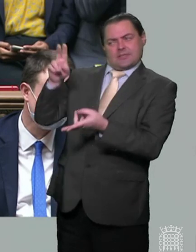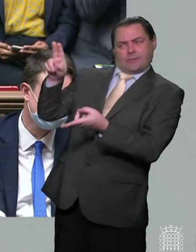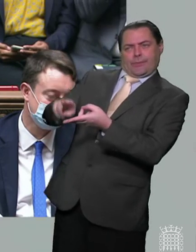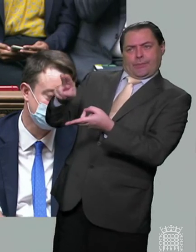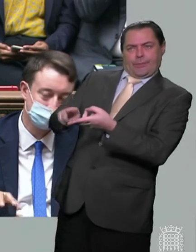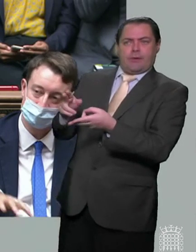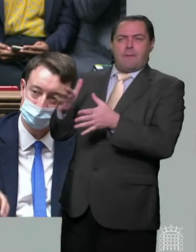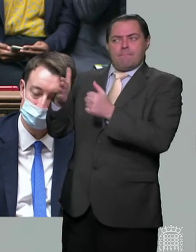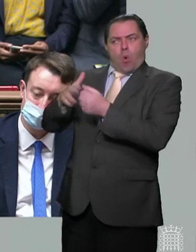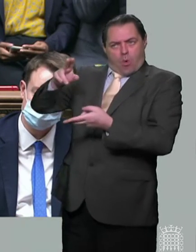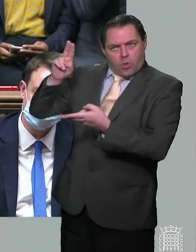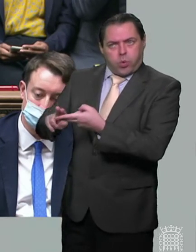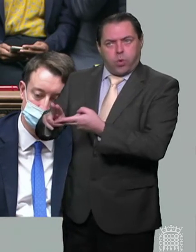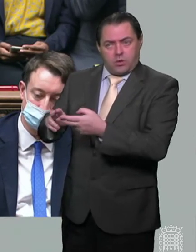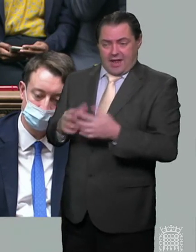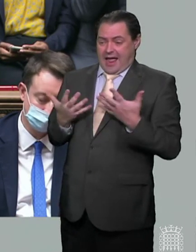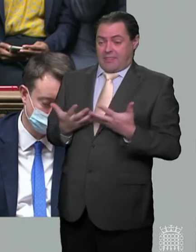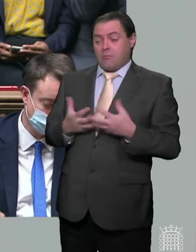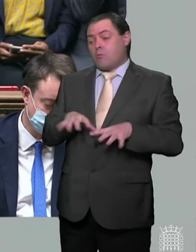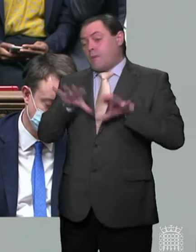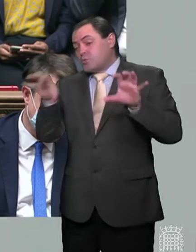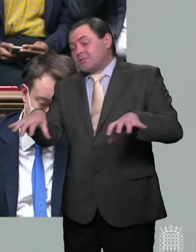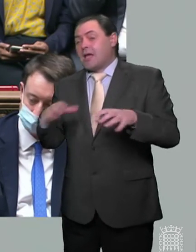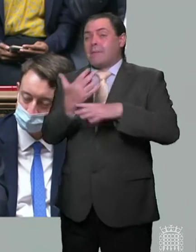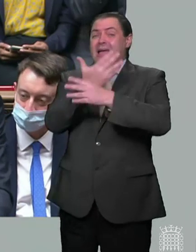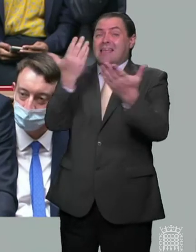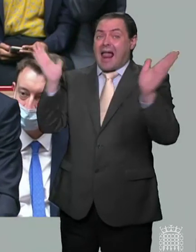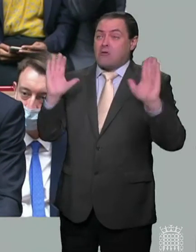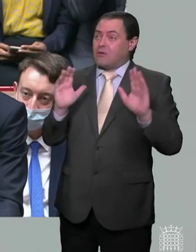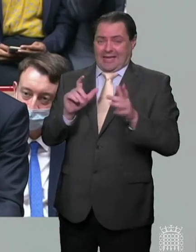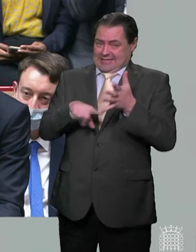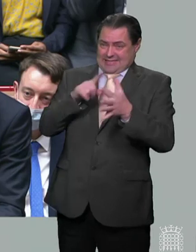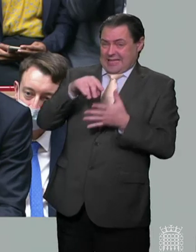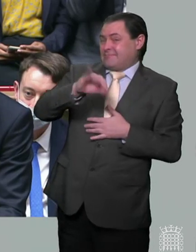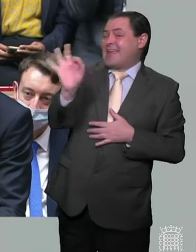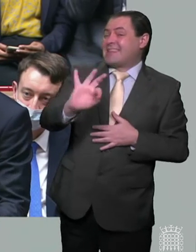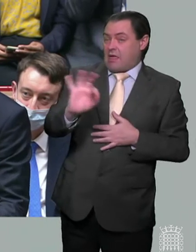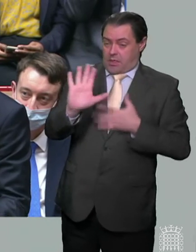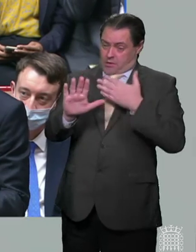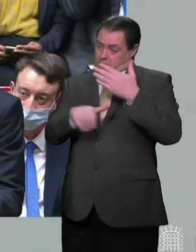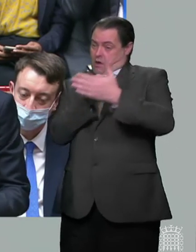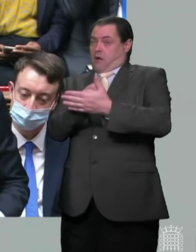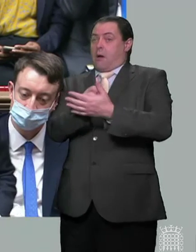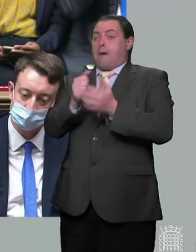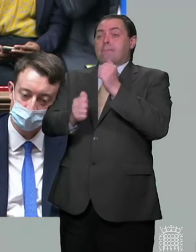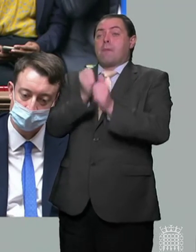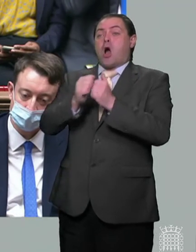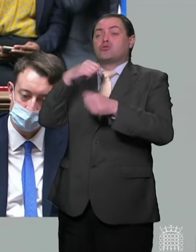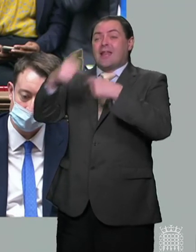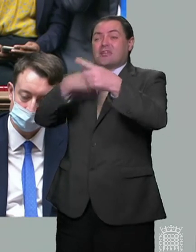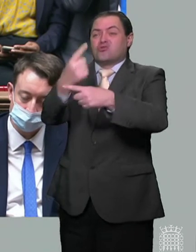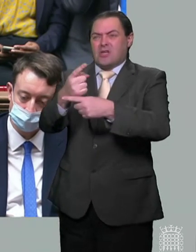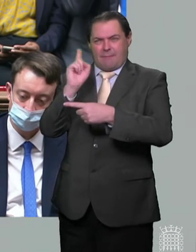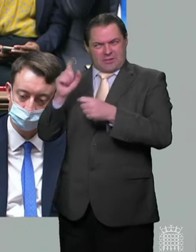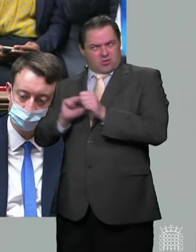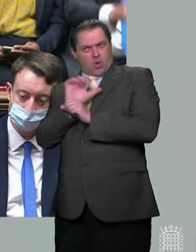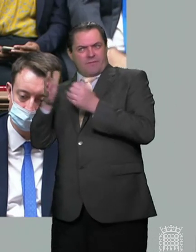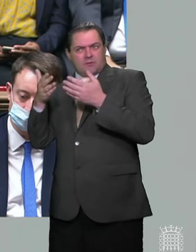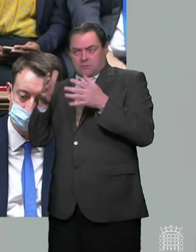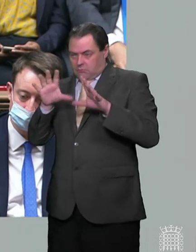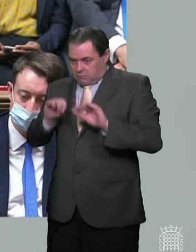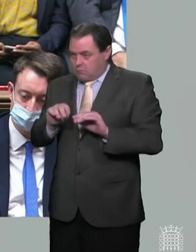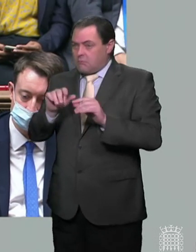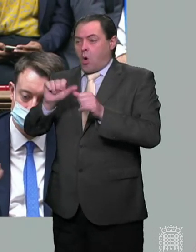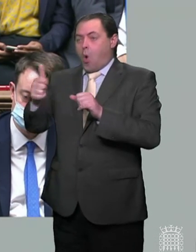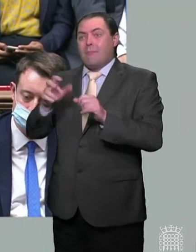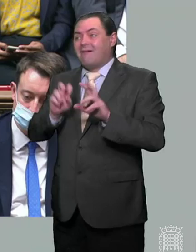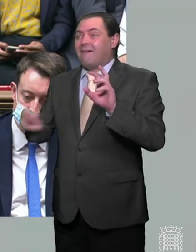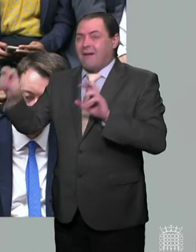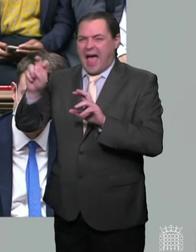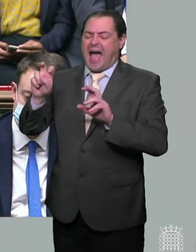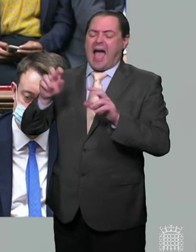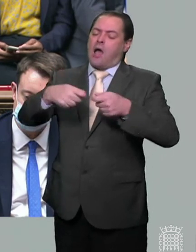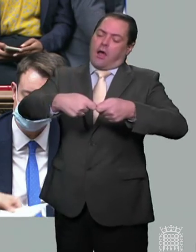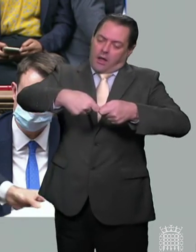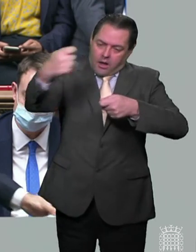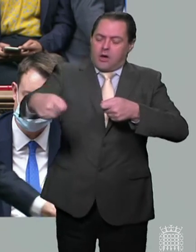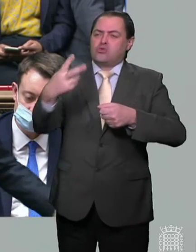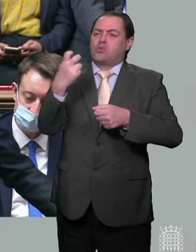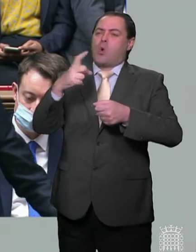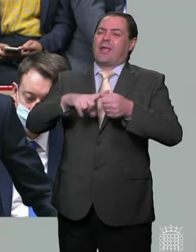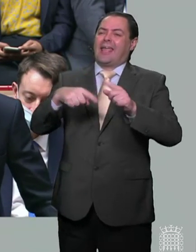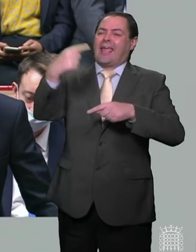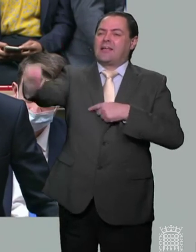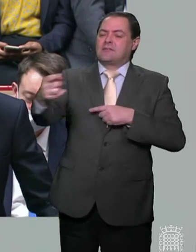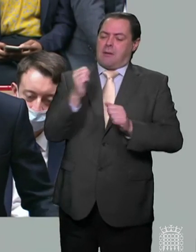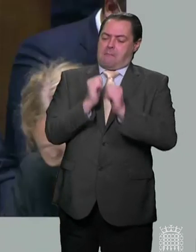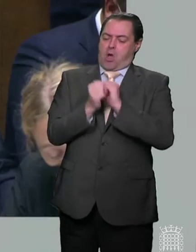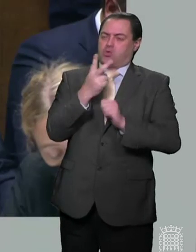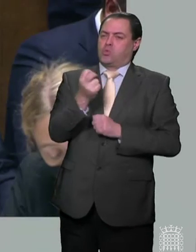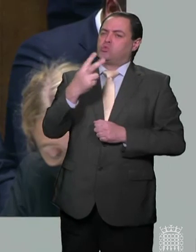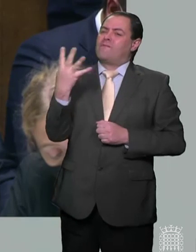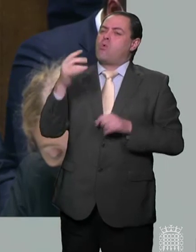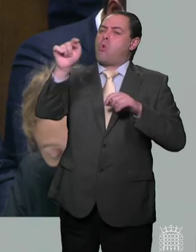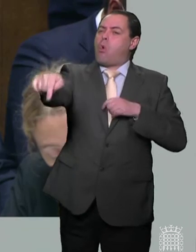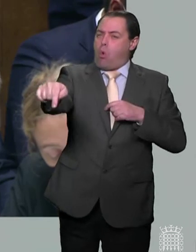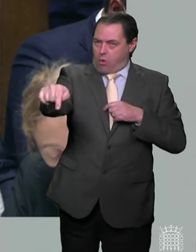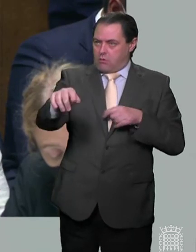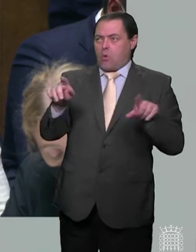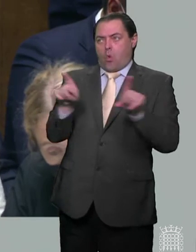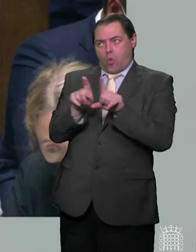On current plans, the tax relief for museums and galleries is due to end in March next year, just as exhibitions are starting to tour again, so I have decided to extend it for two years to March 2024.